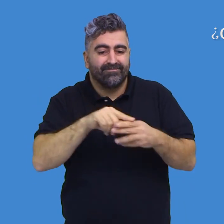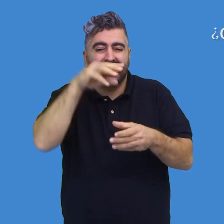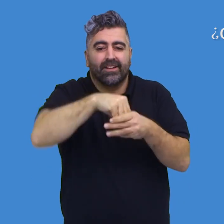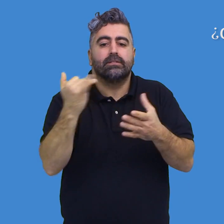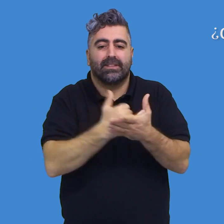dentro